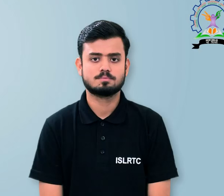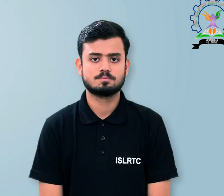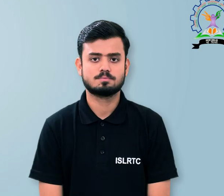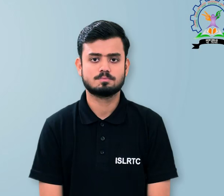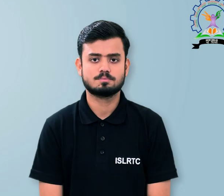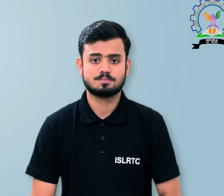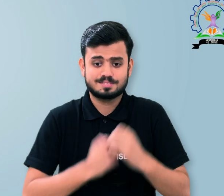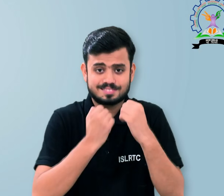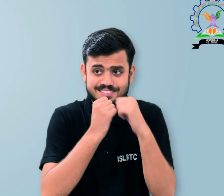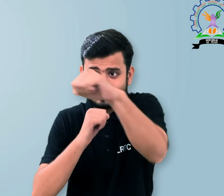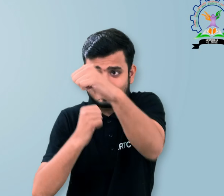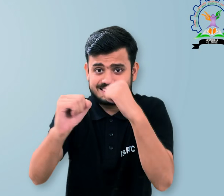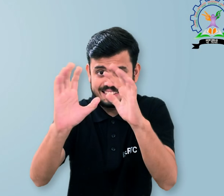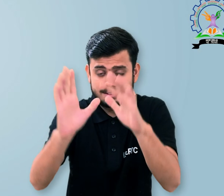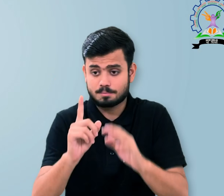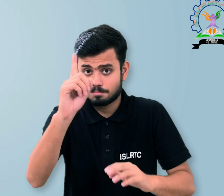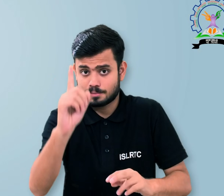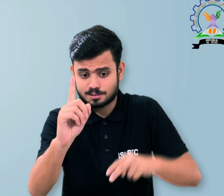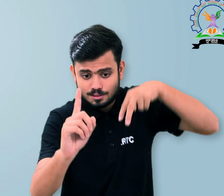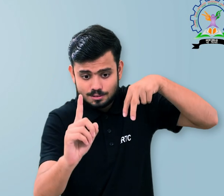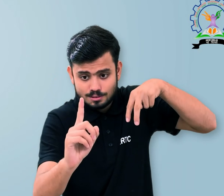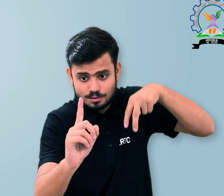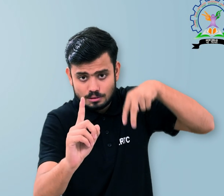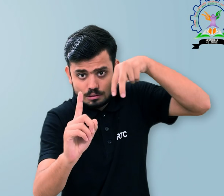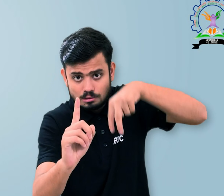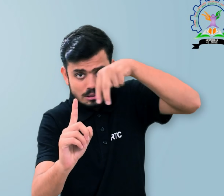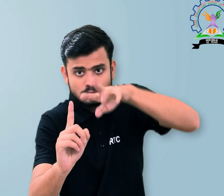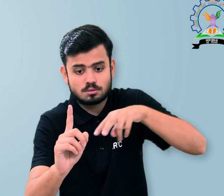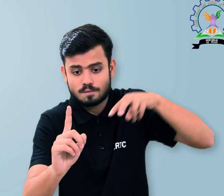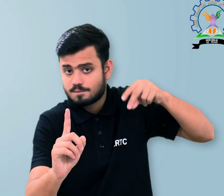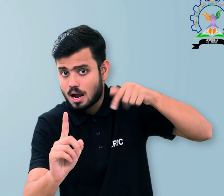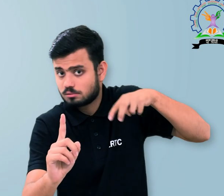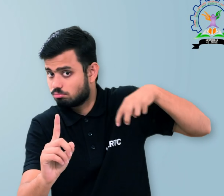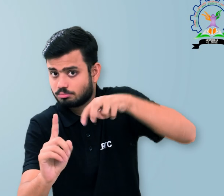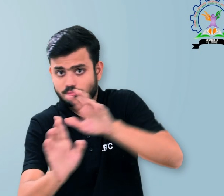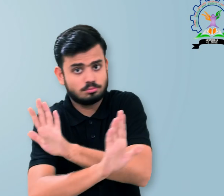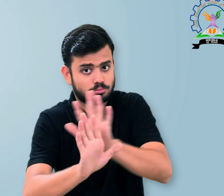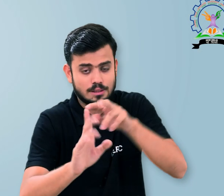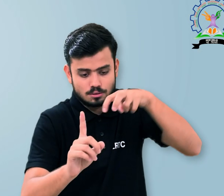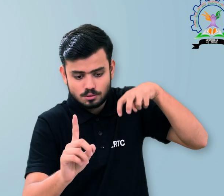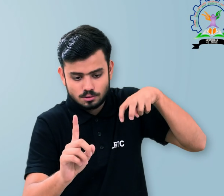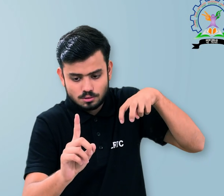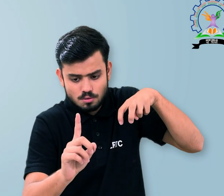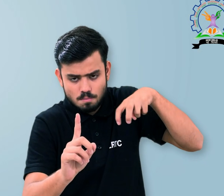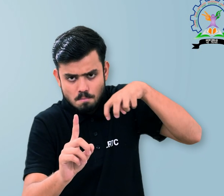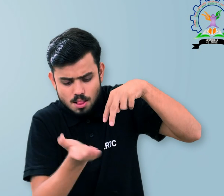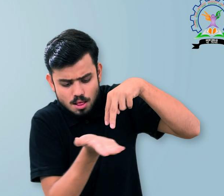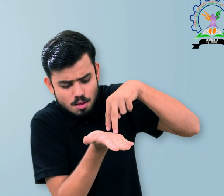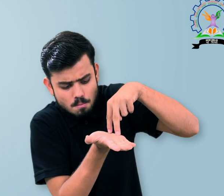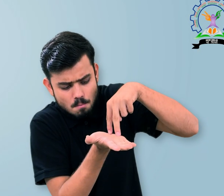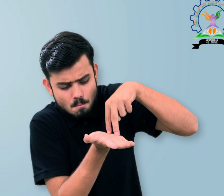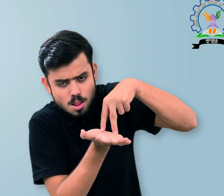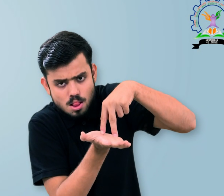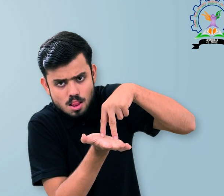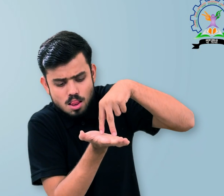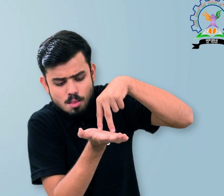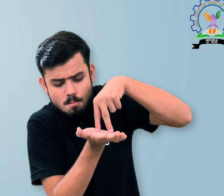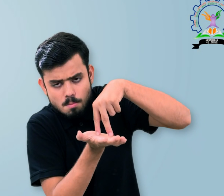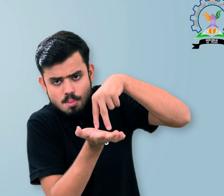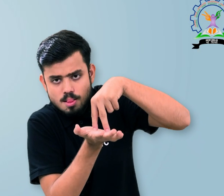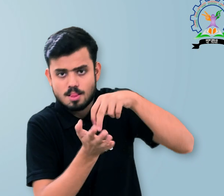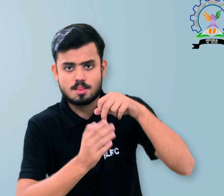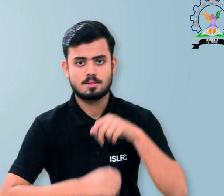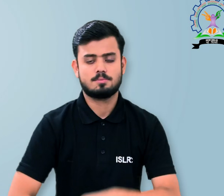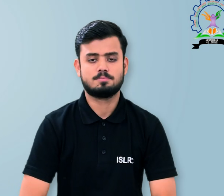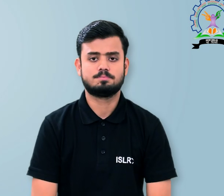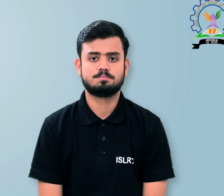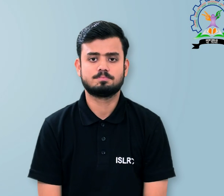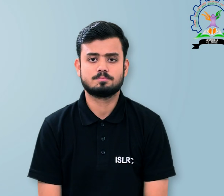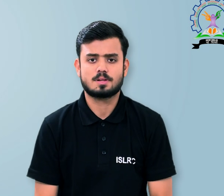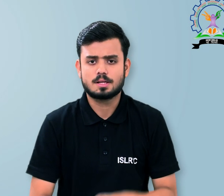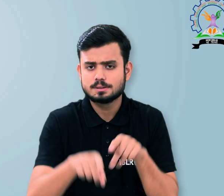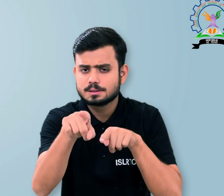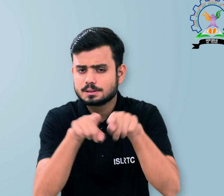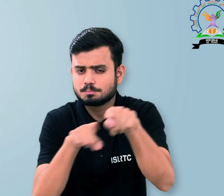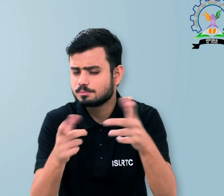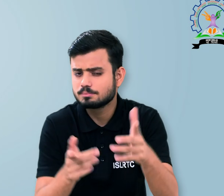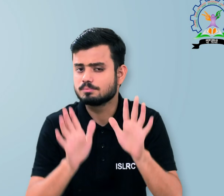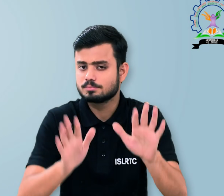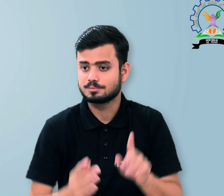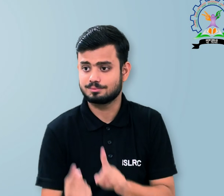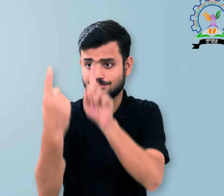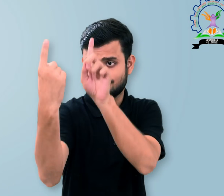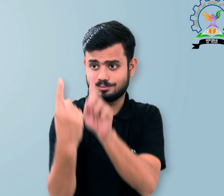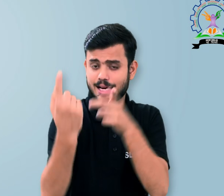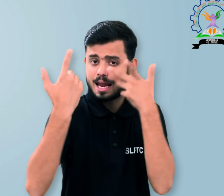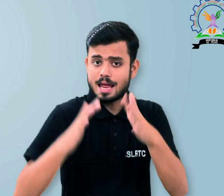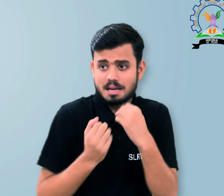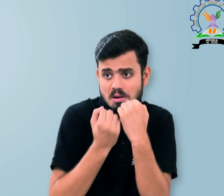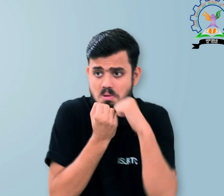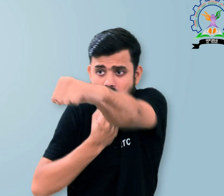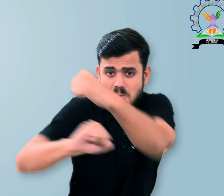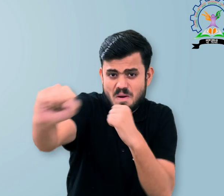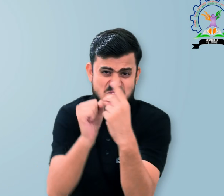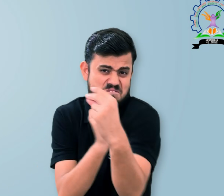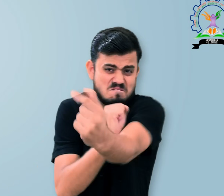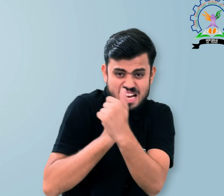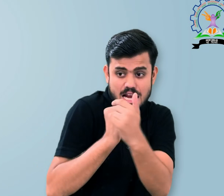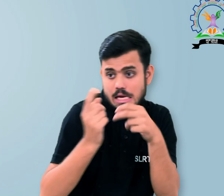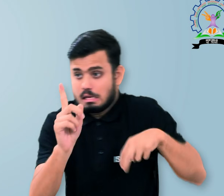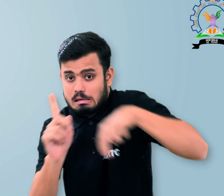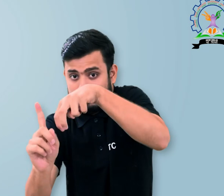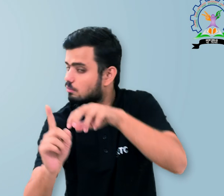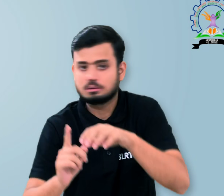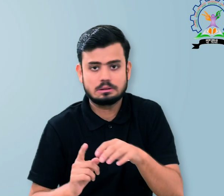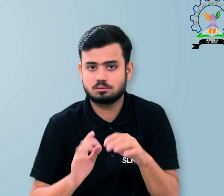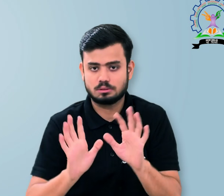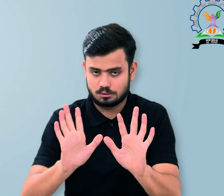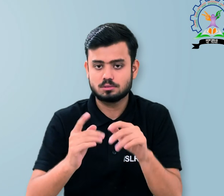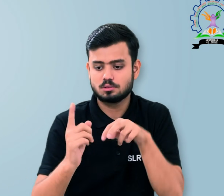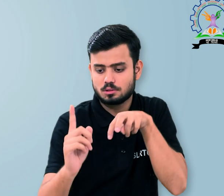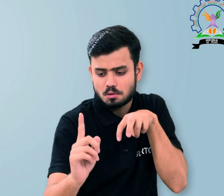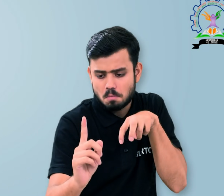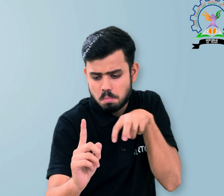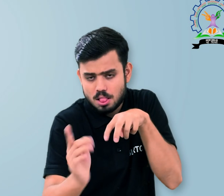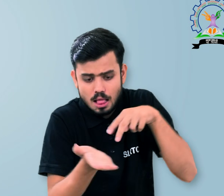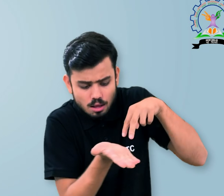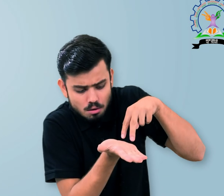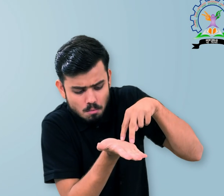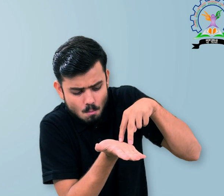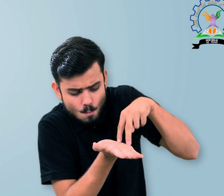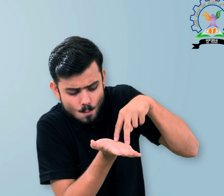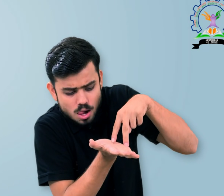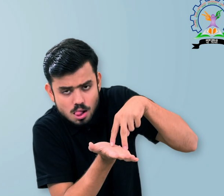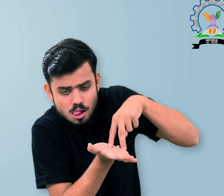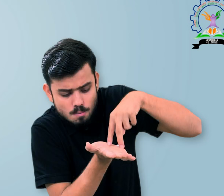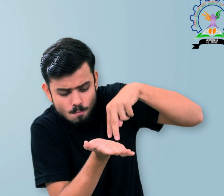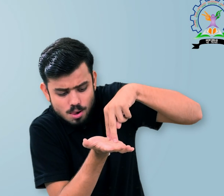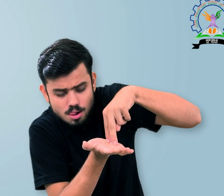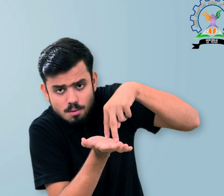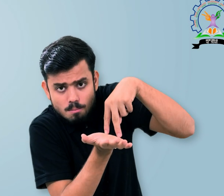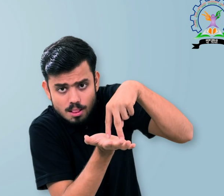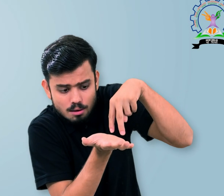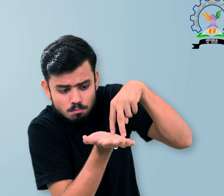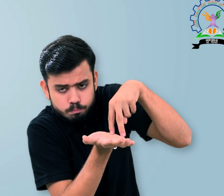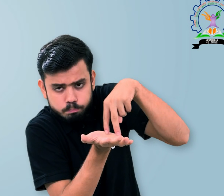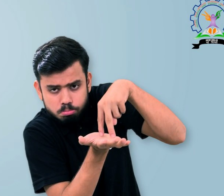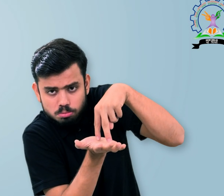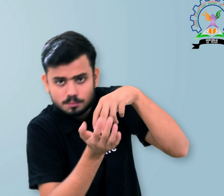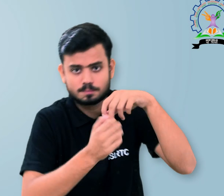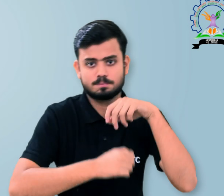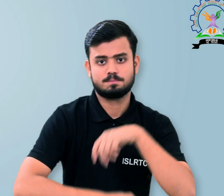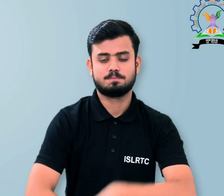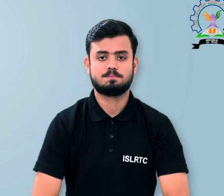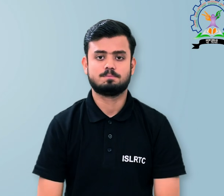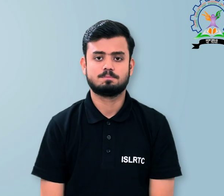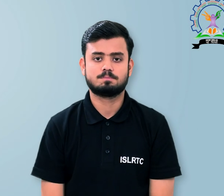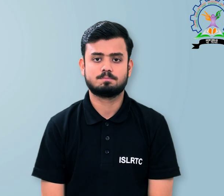Plodder A heavy-footed, slow fighter who consistently moves forward is considered “a plodder.”